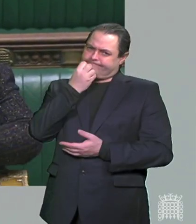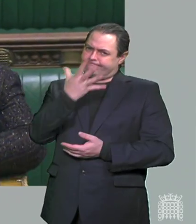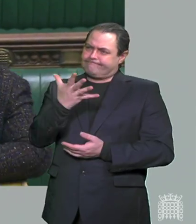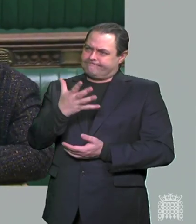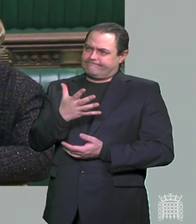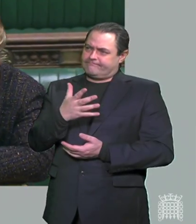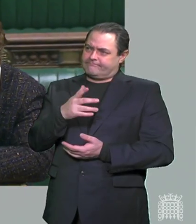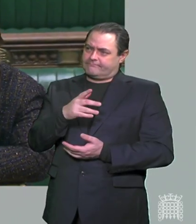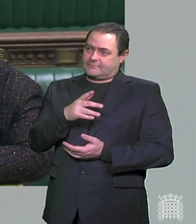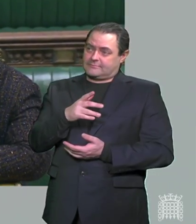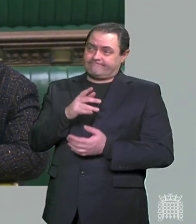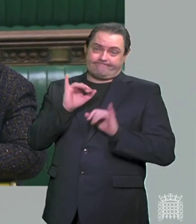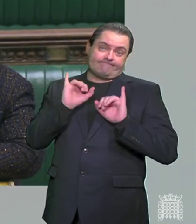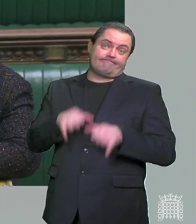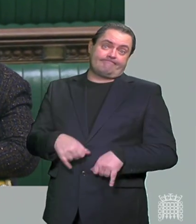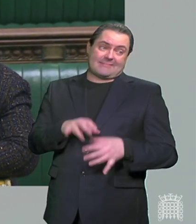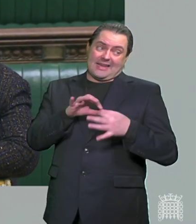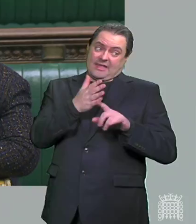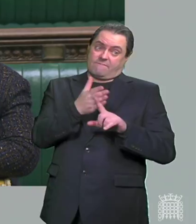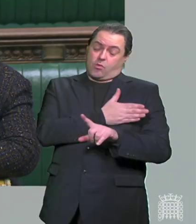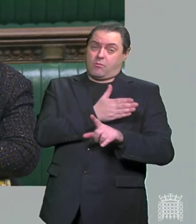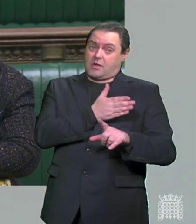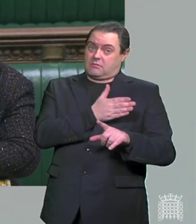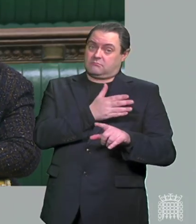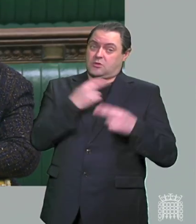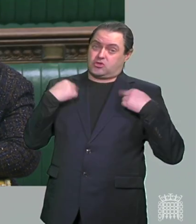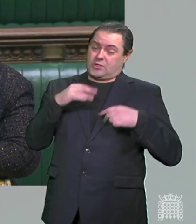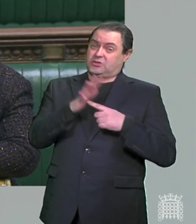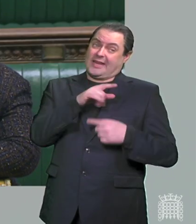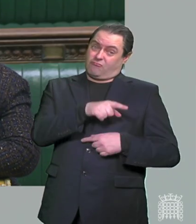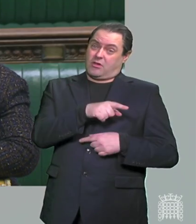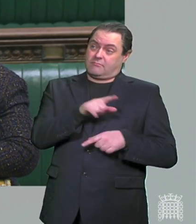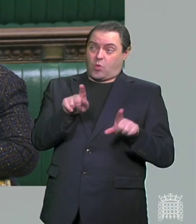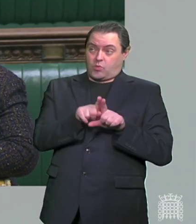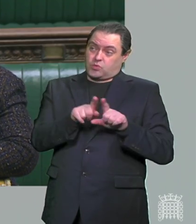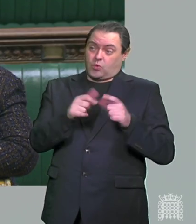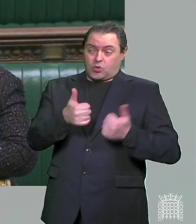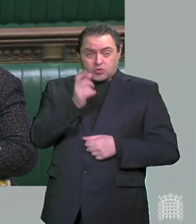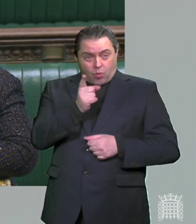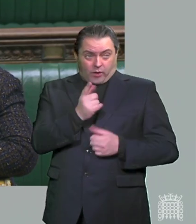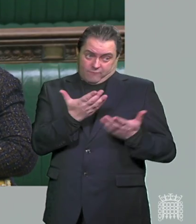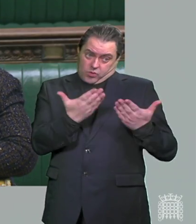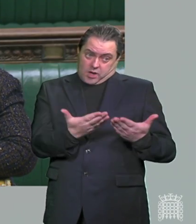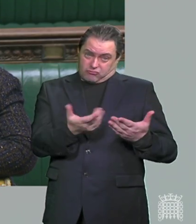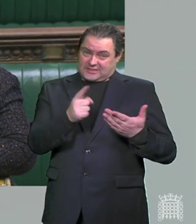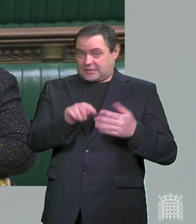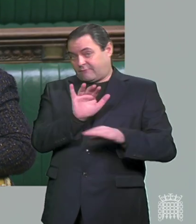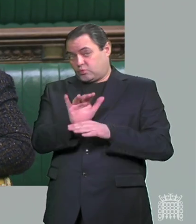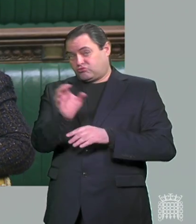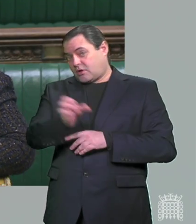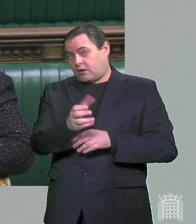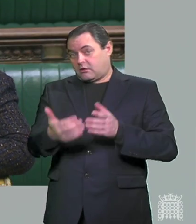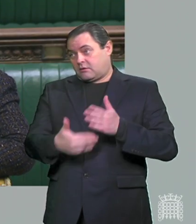I have to say, it is a damning indictment of the former Attorney General, but also a helpful warning for current and future holders of the post.